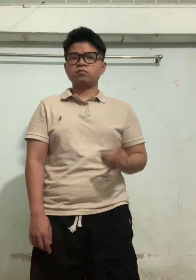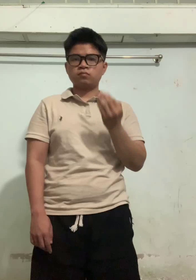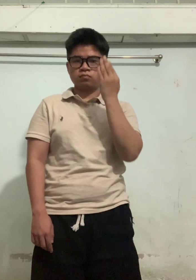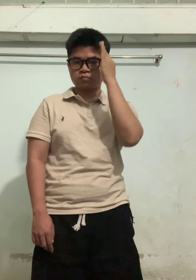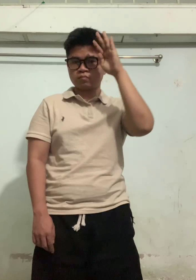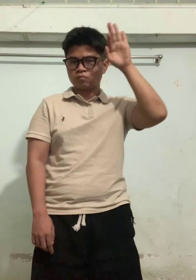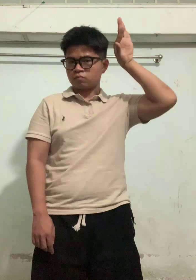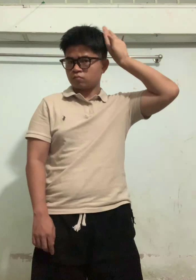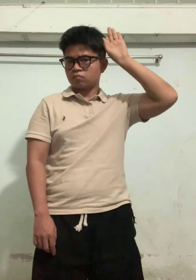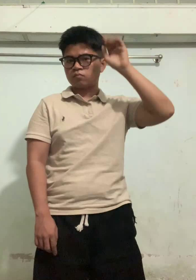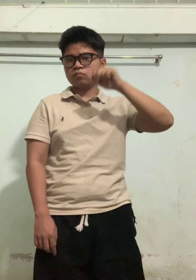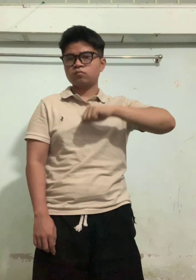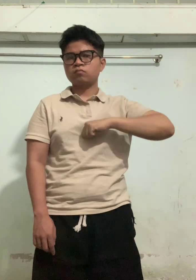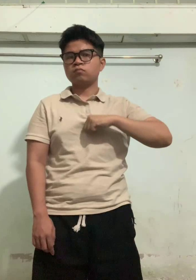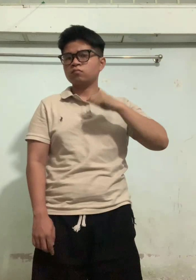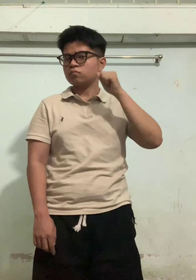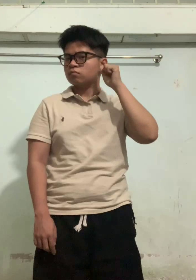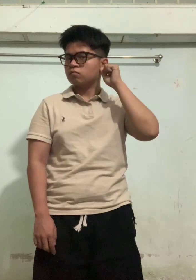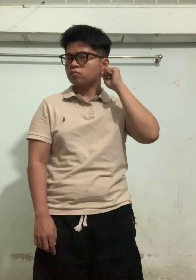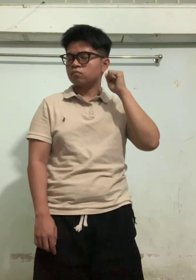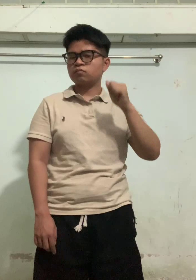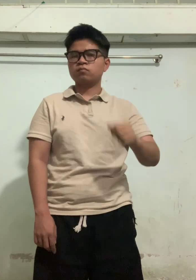thay co